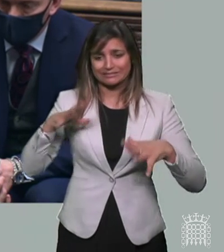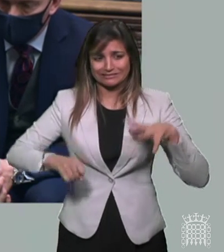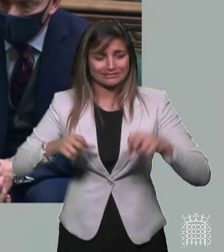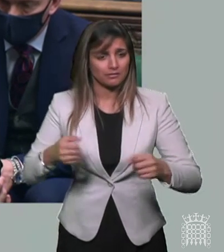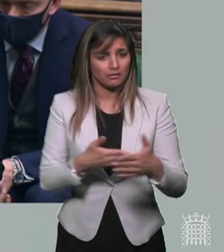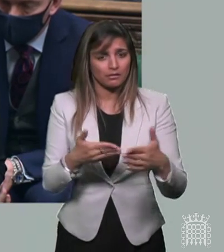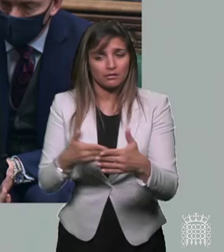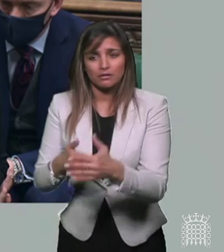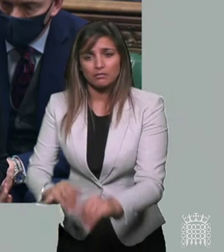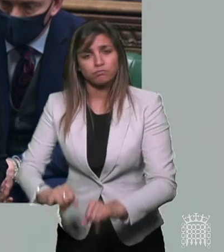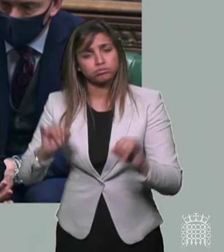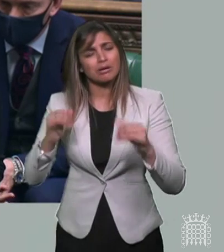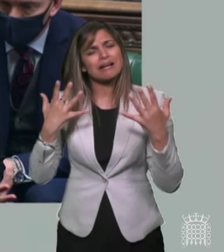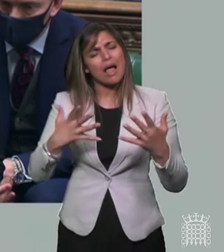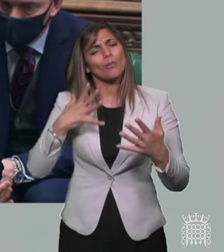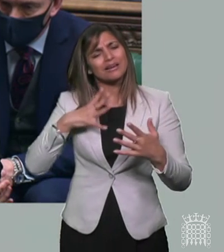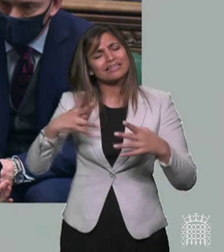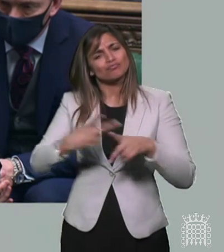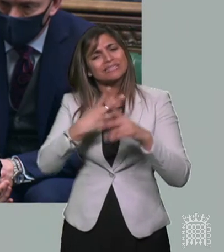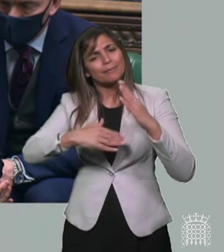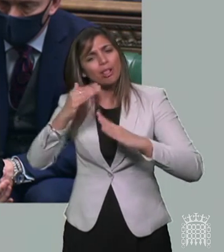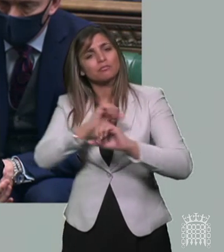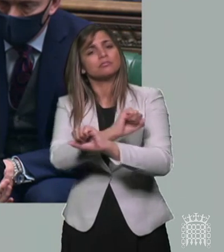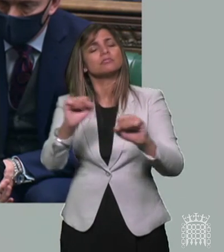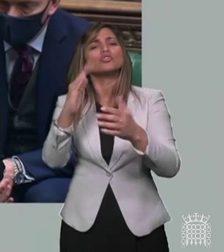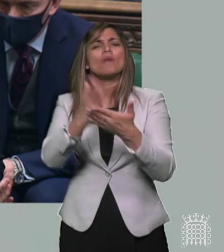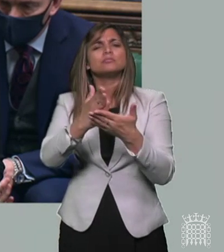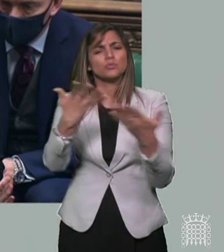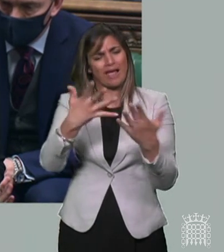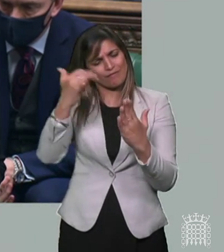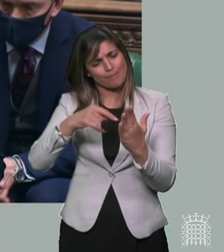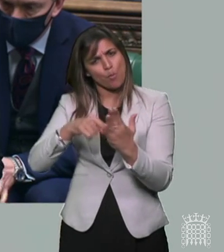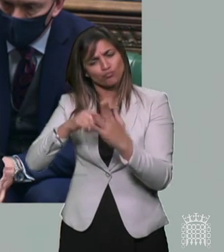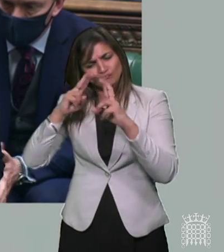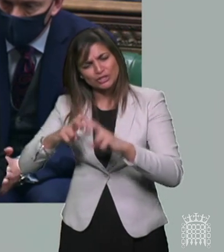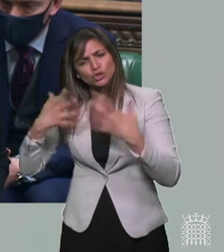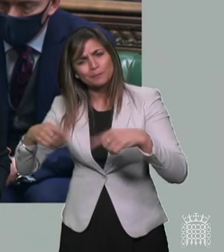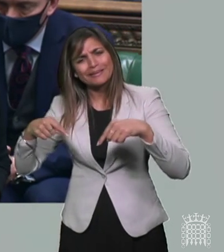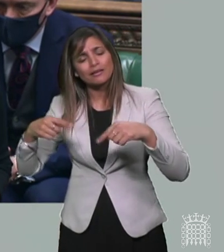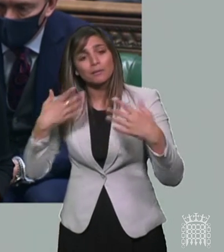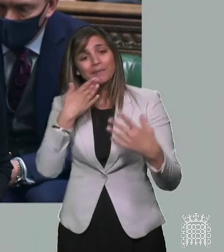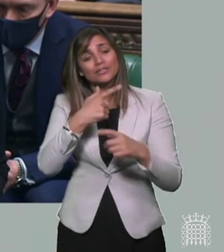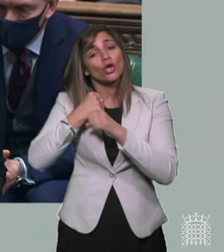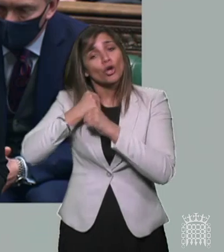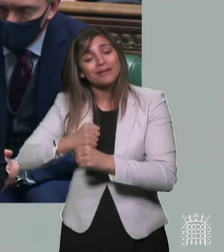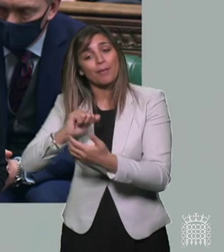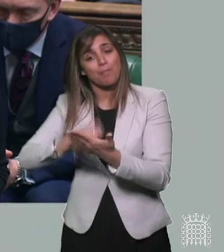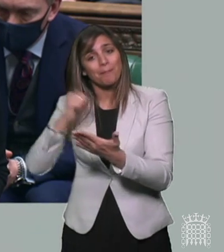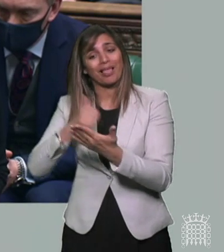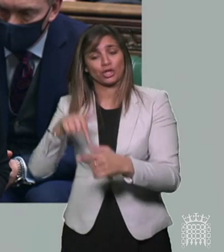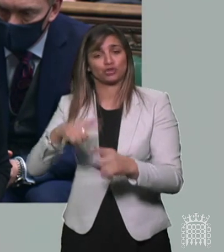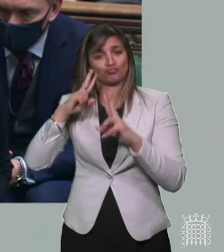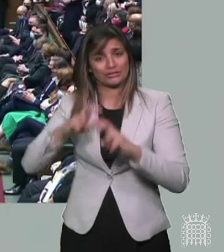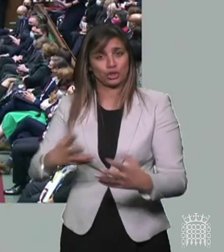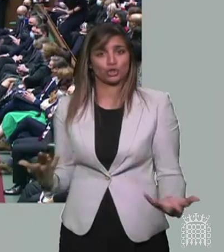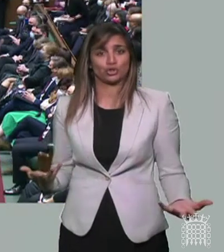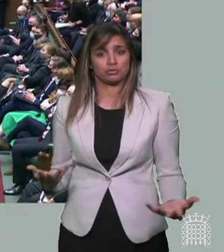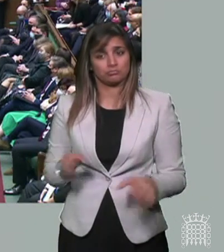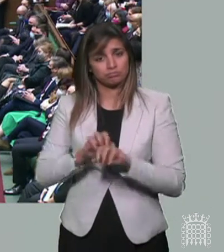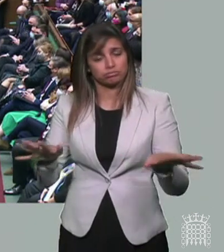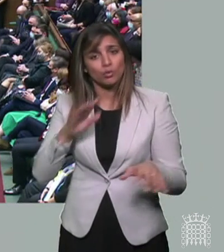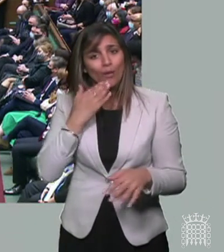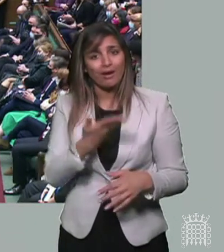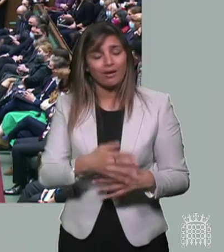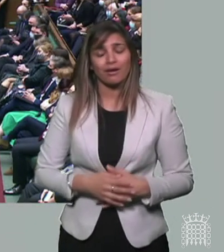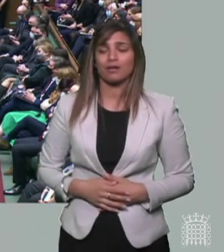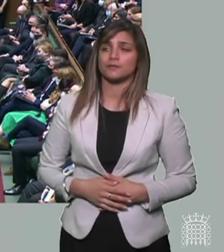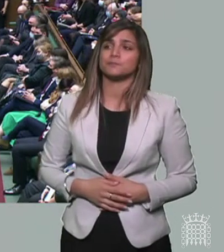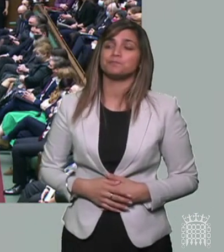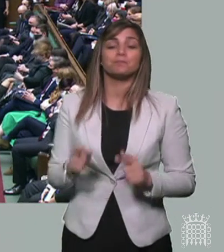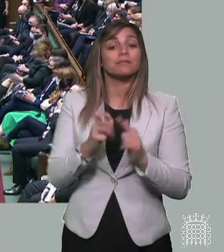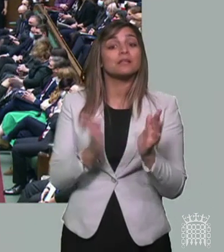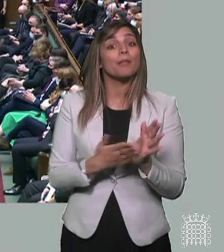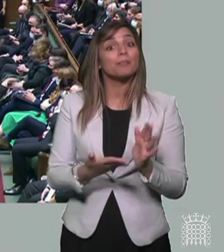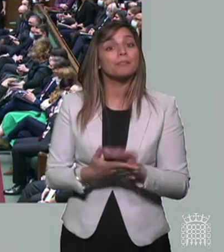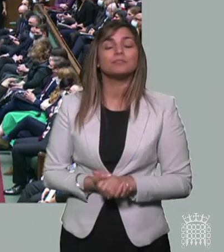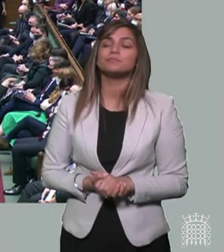It is surely time to start rebuilding their trust, so will the Prime Minister commit today to publishing that research?